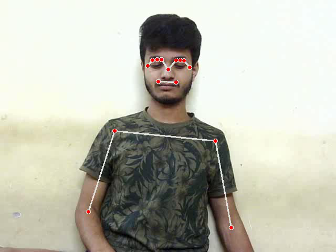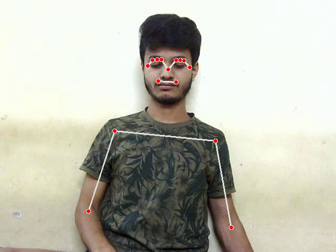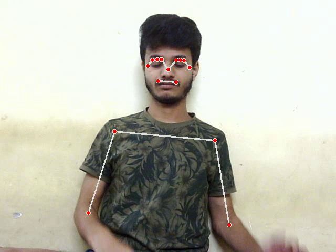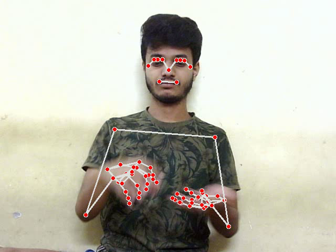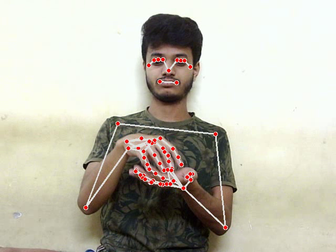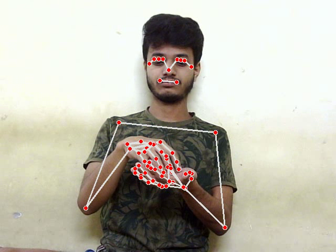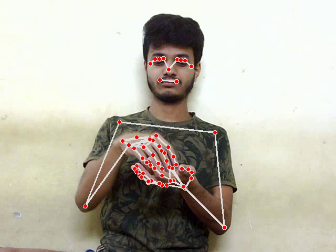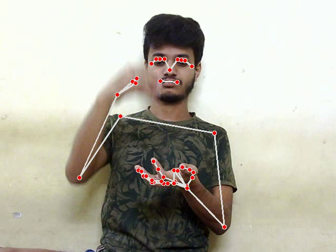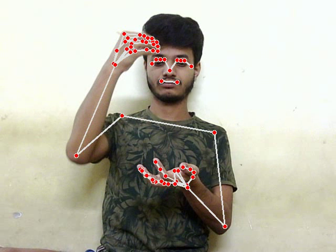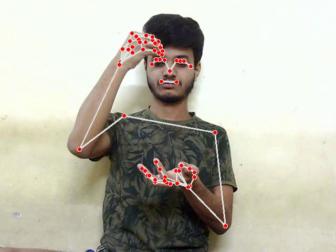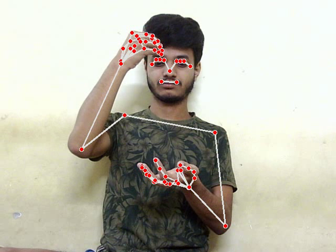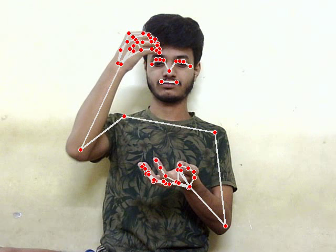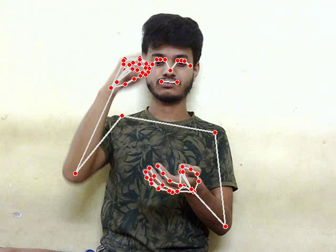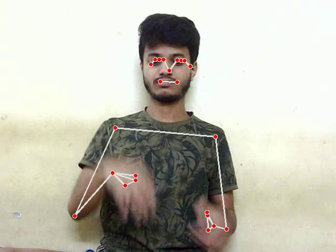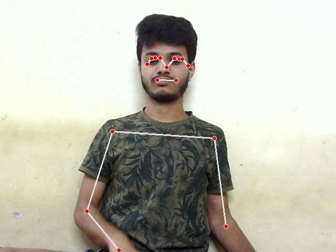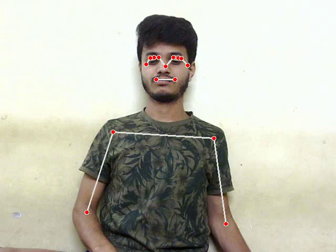learn